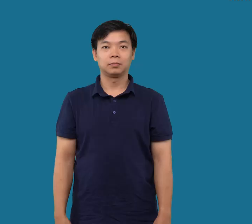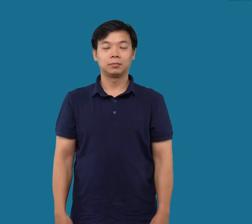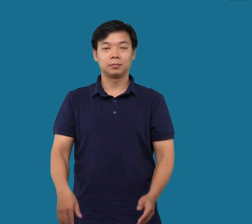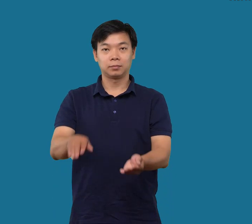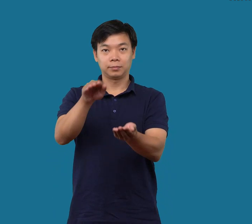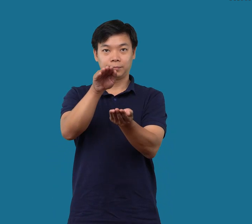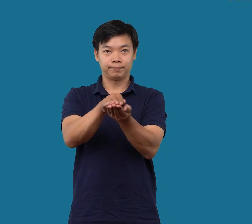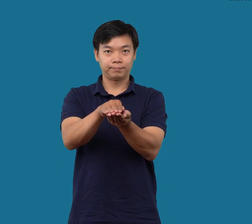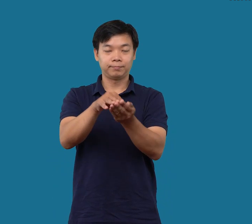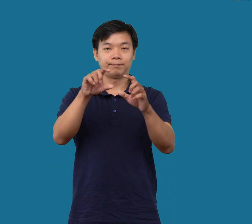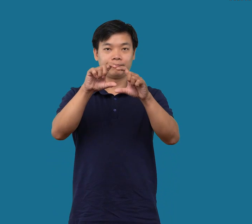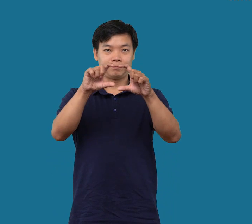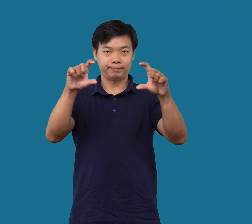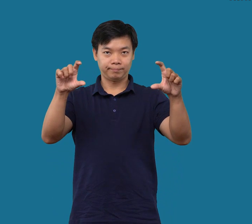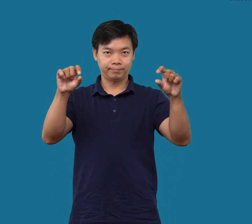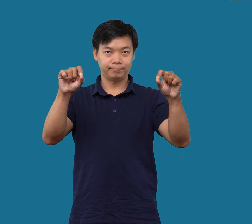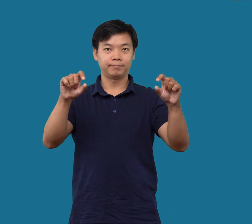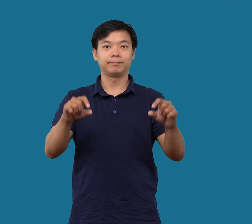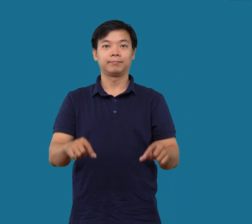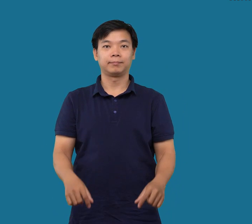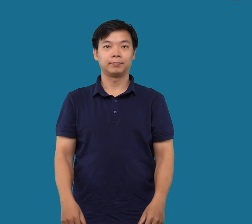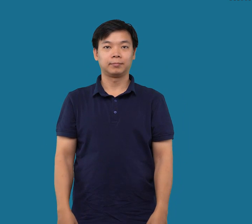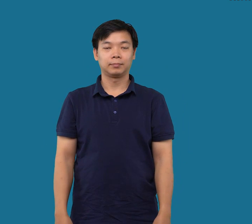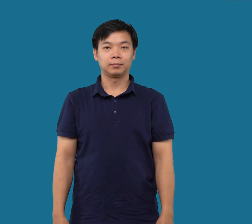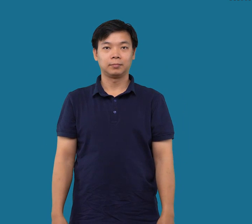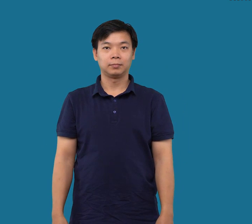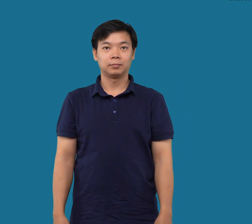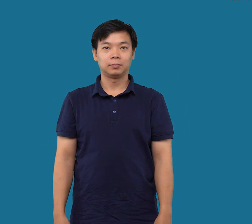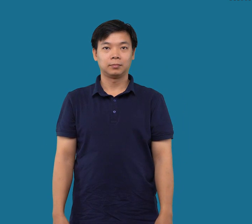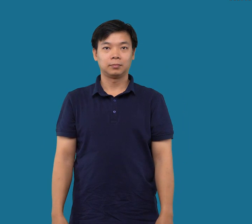hình hộp chữ nhật